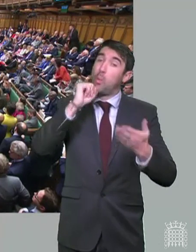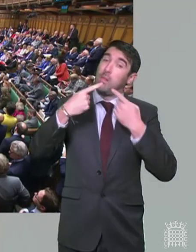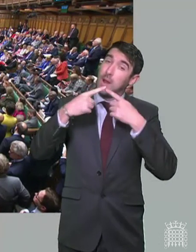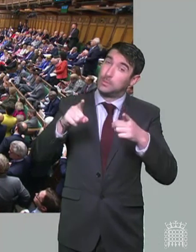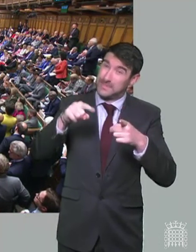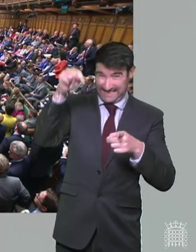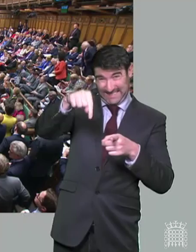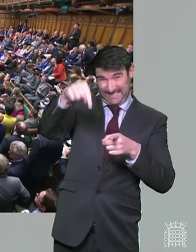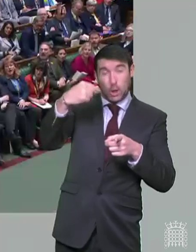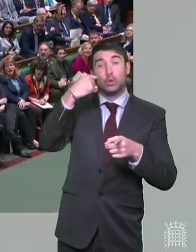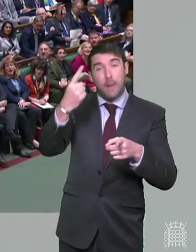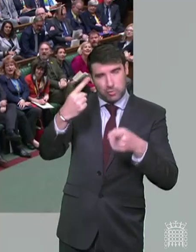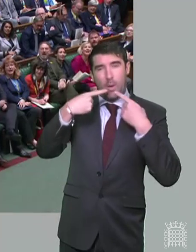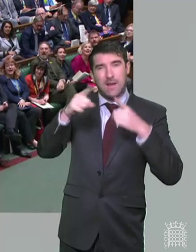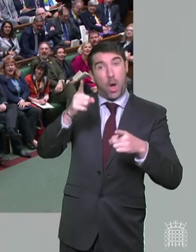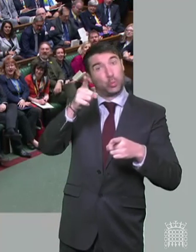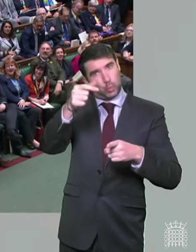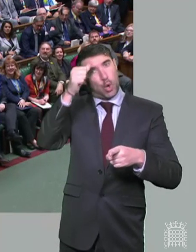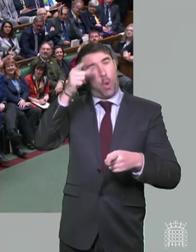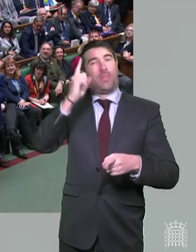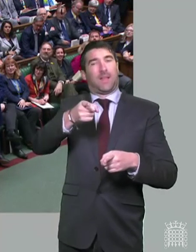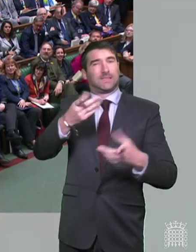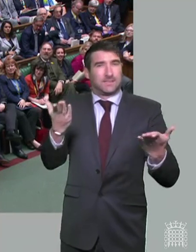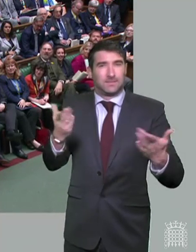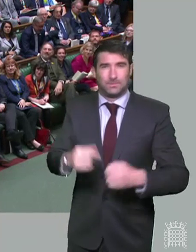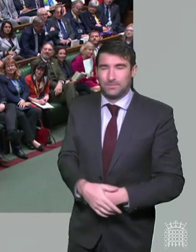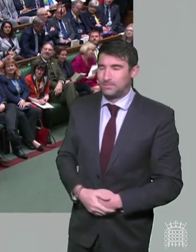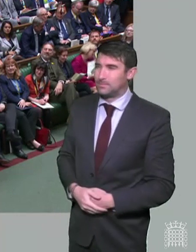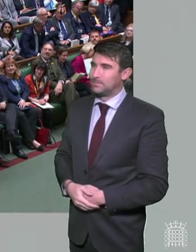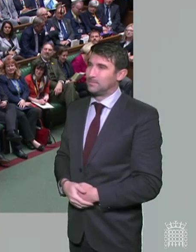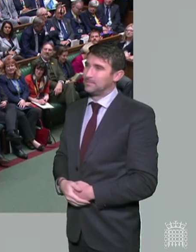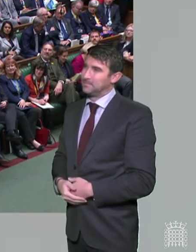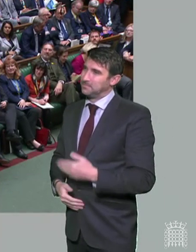I call the leader of the SNP.